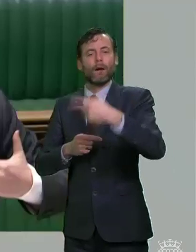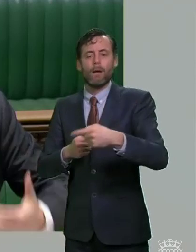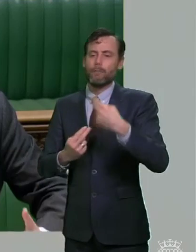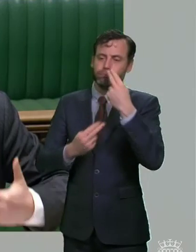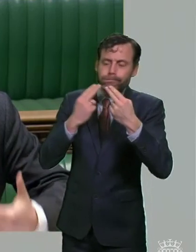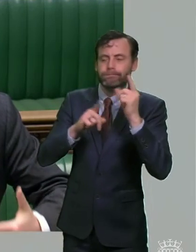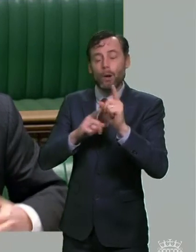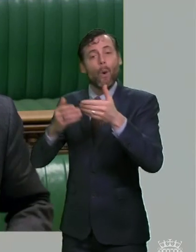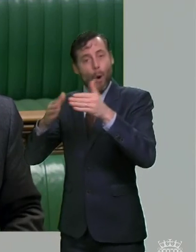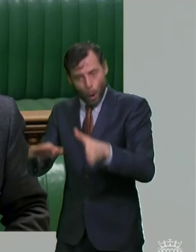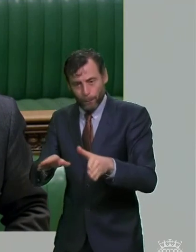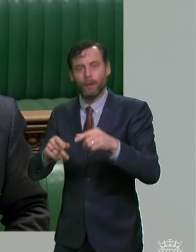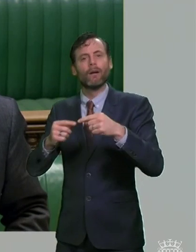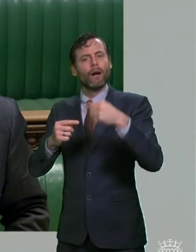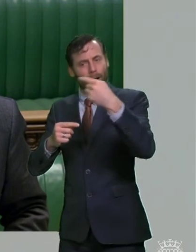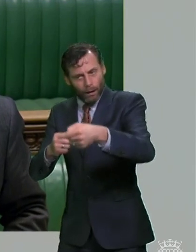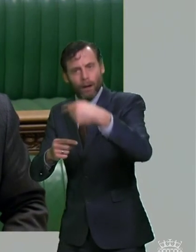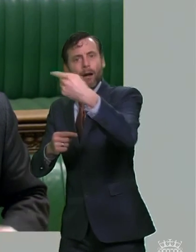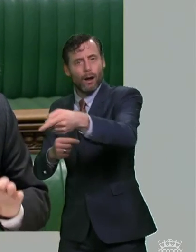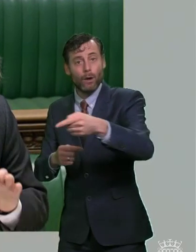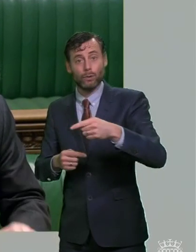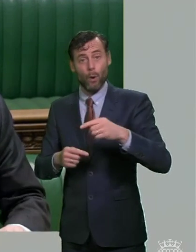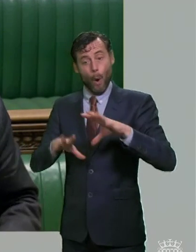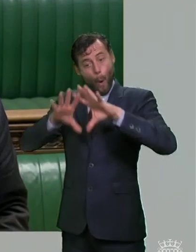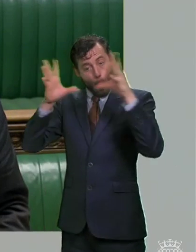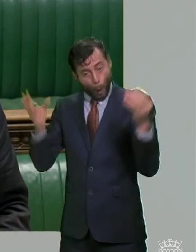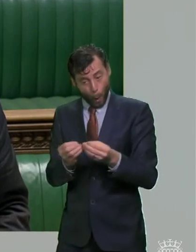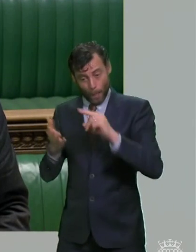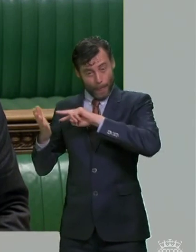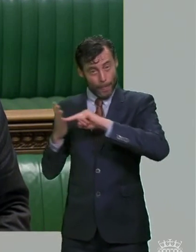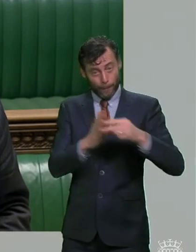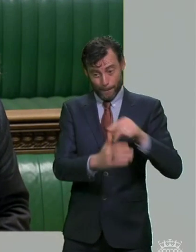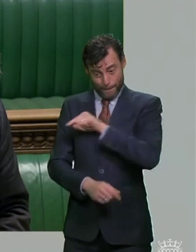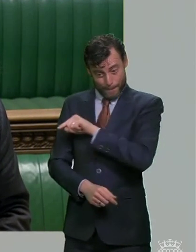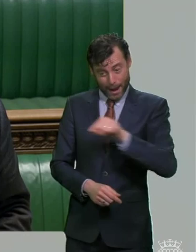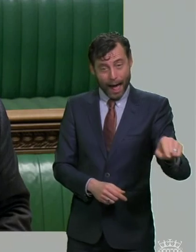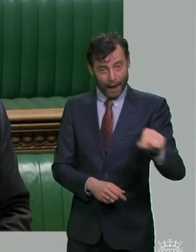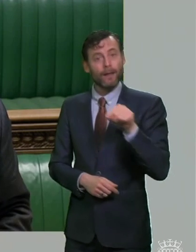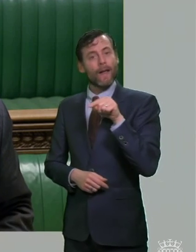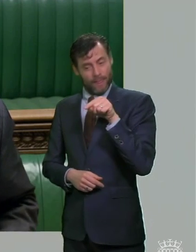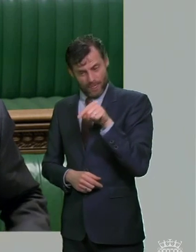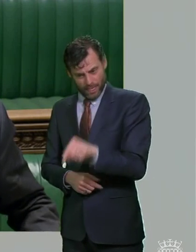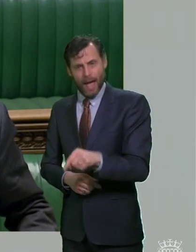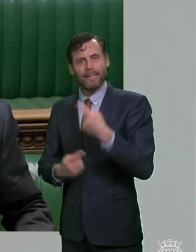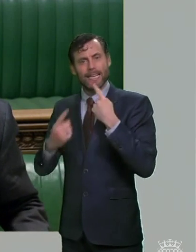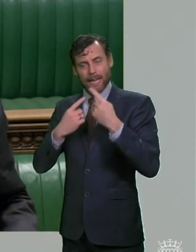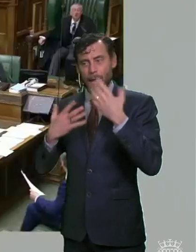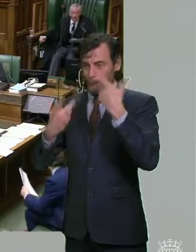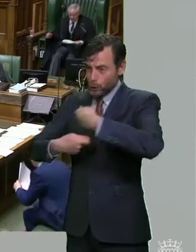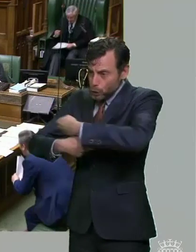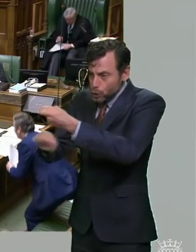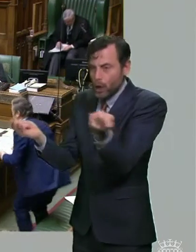The data supporting all of that has been available to the House since I announced it on Monday.